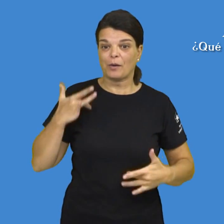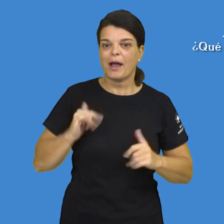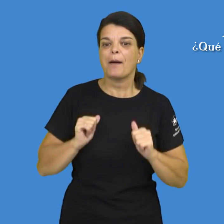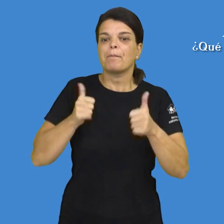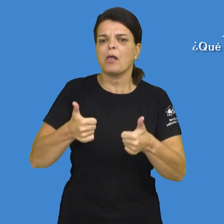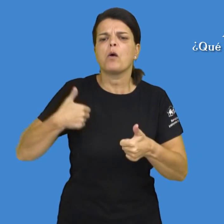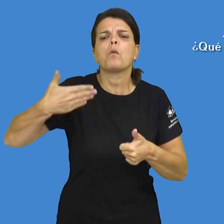empezar